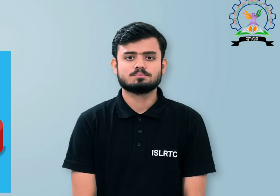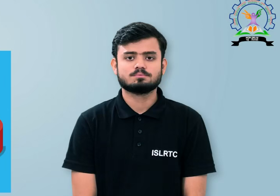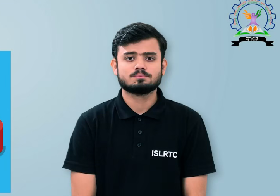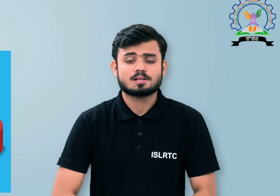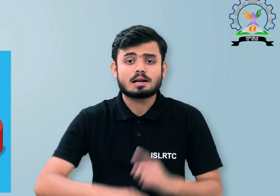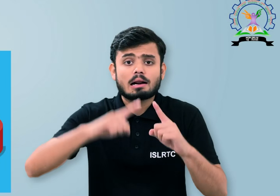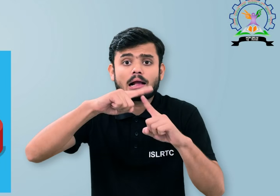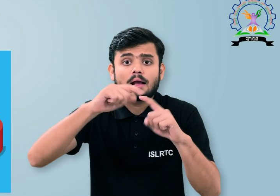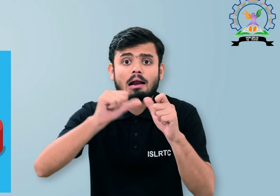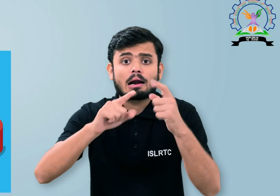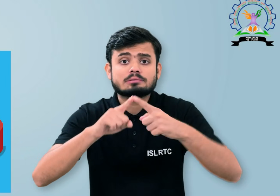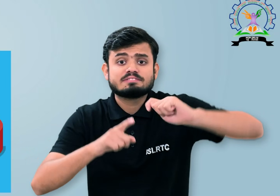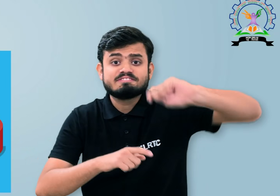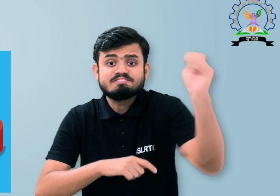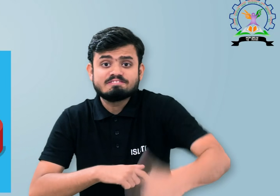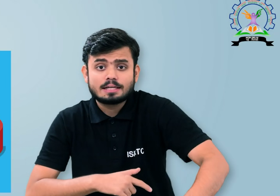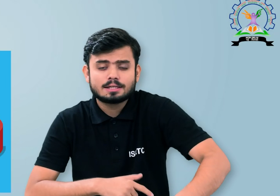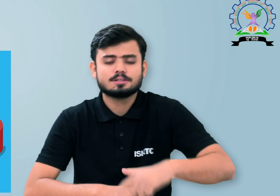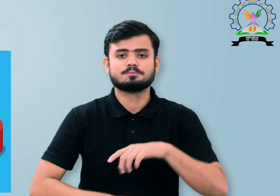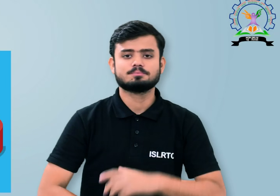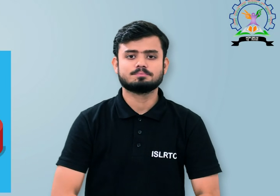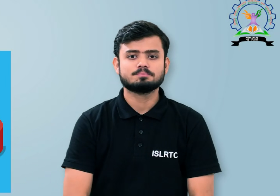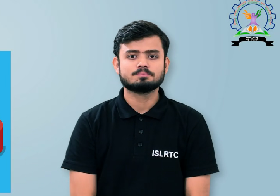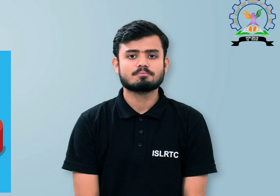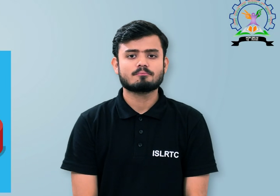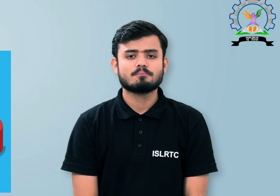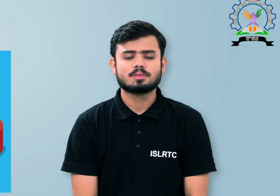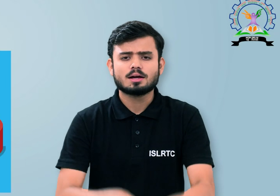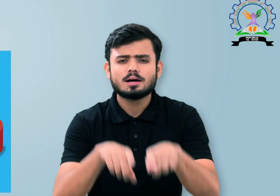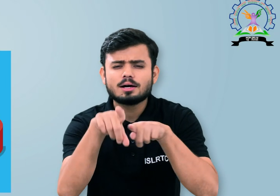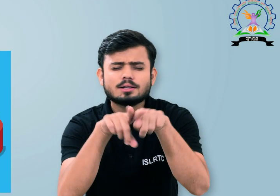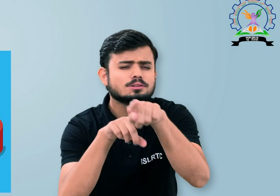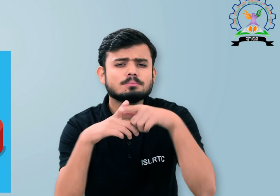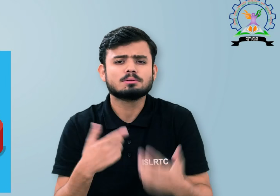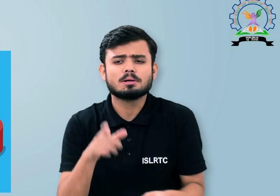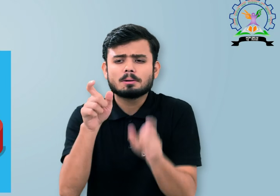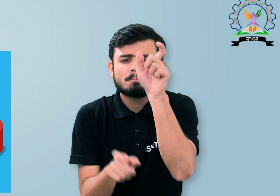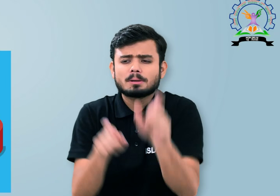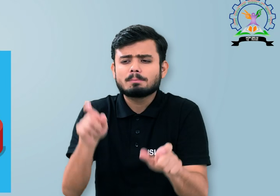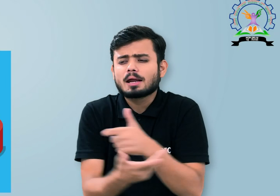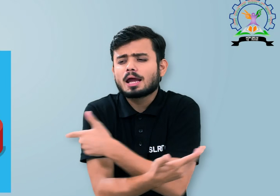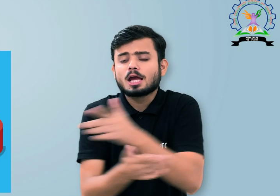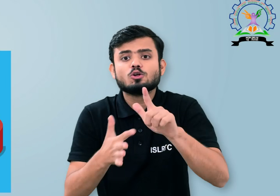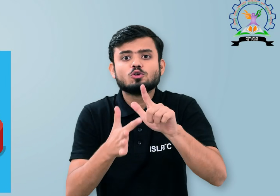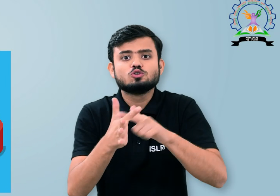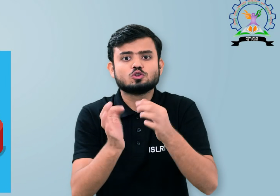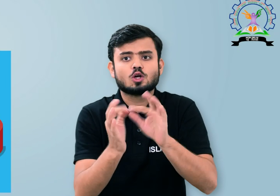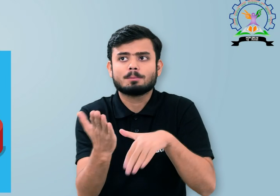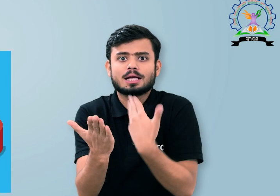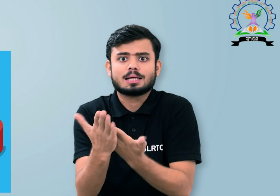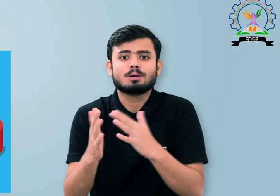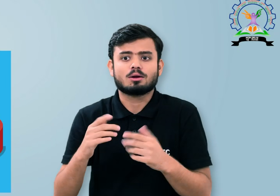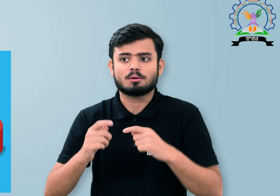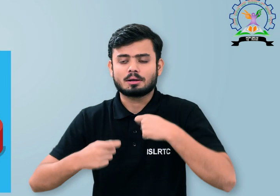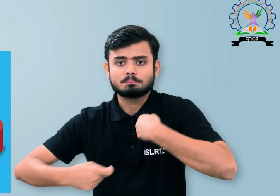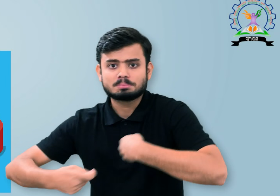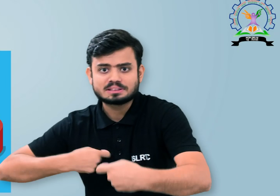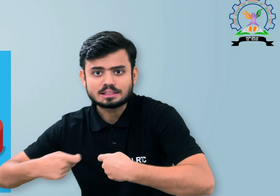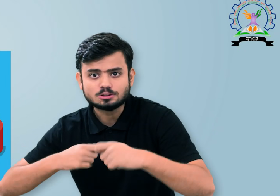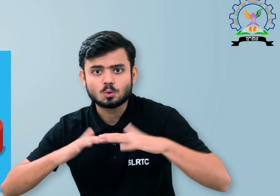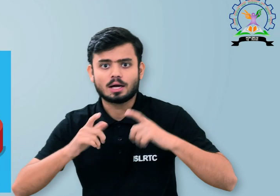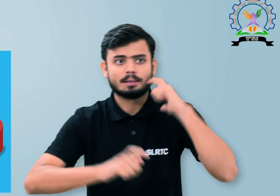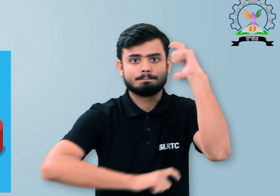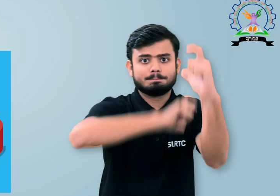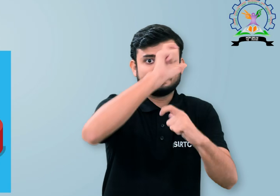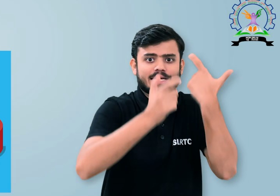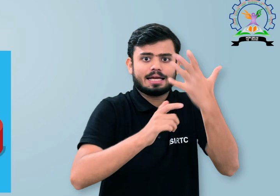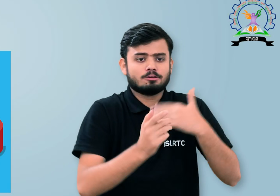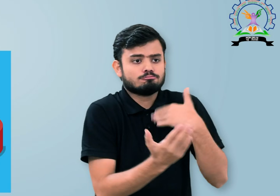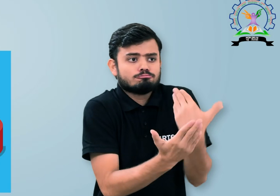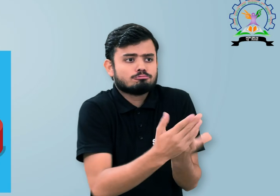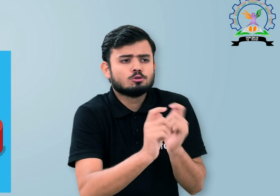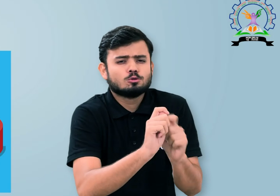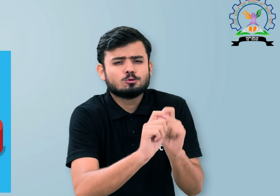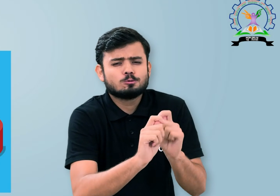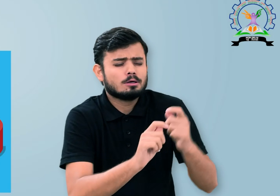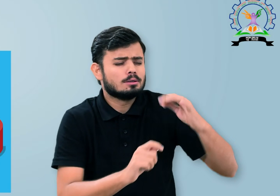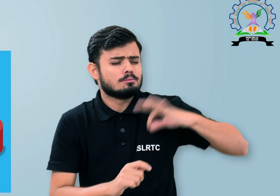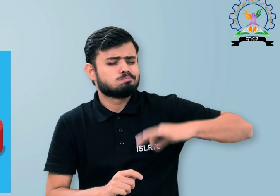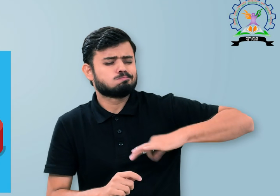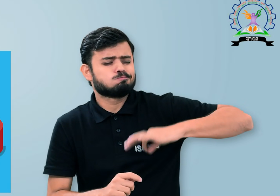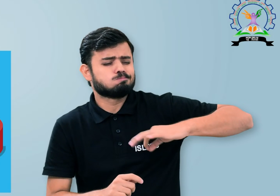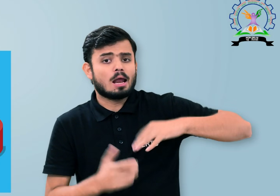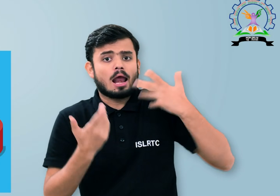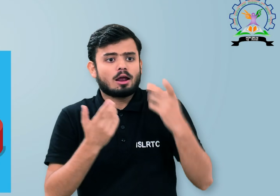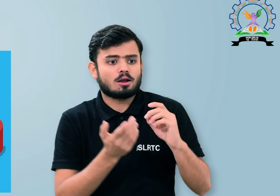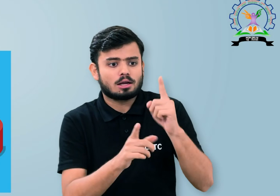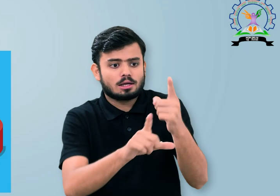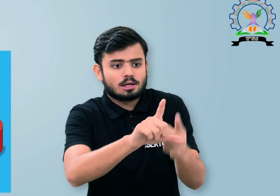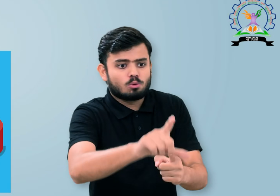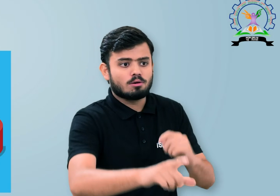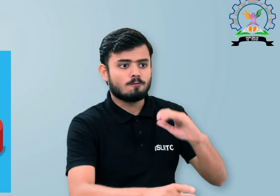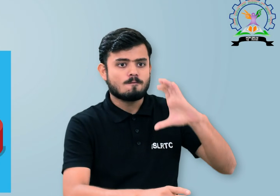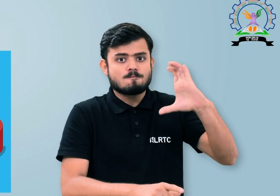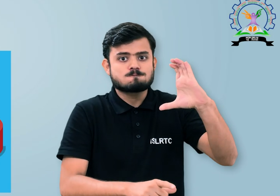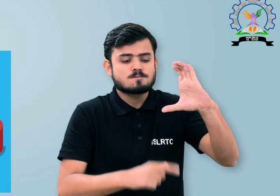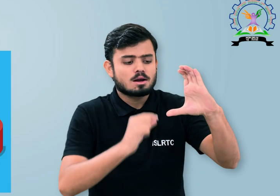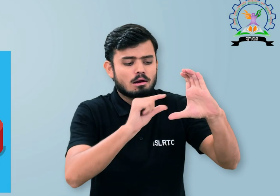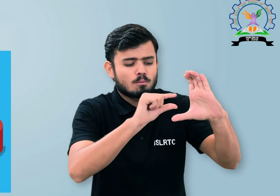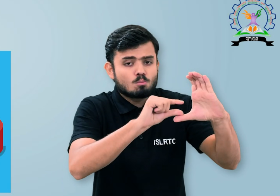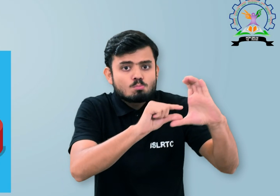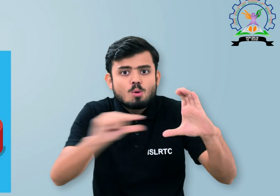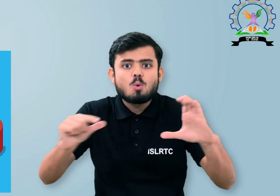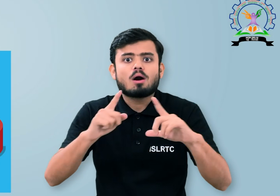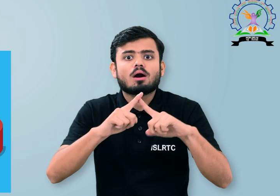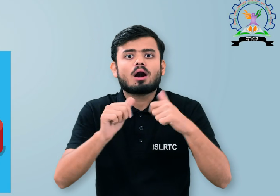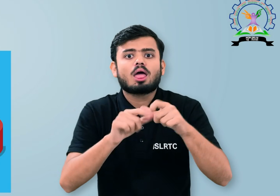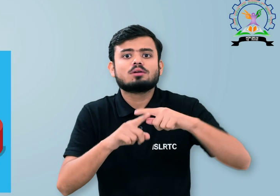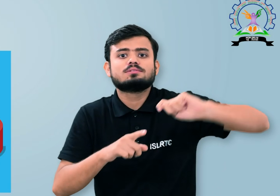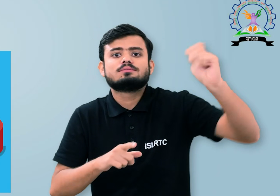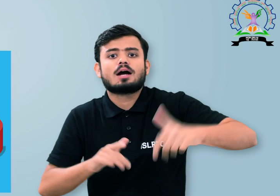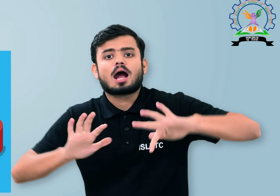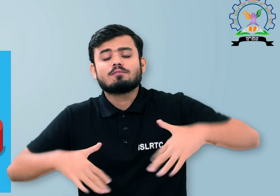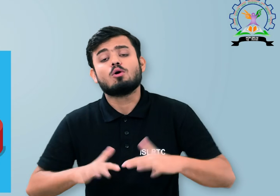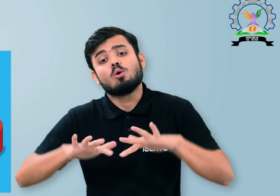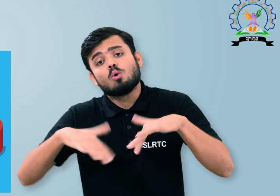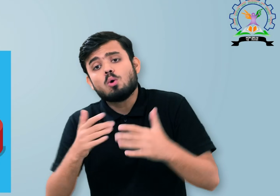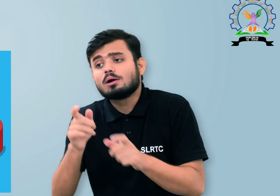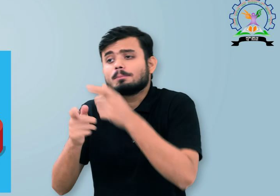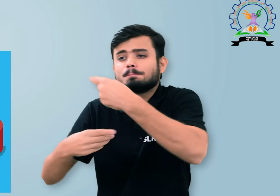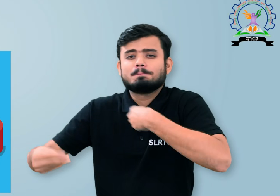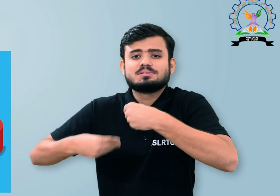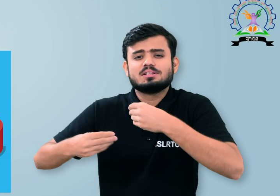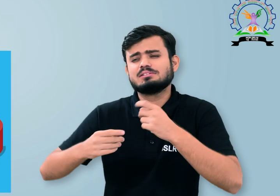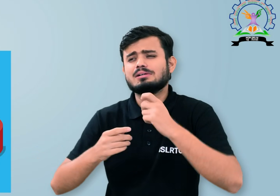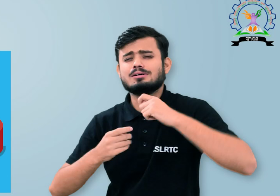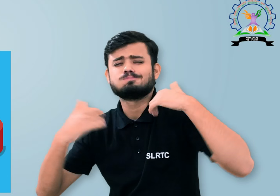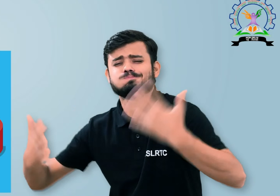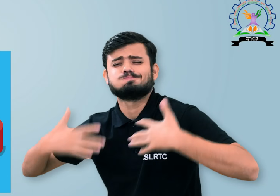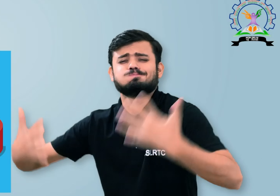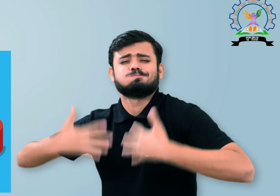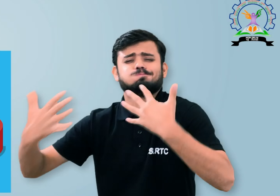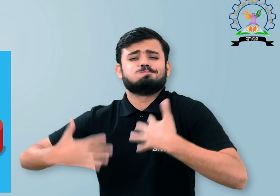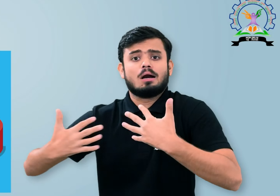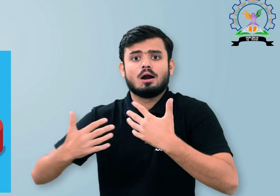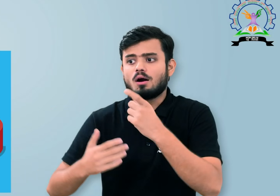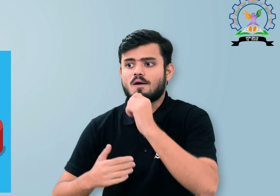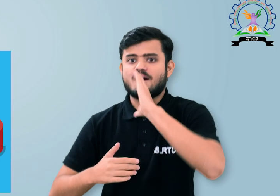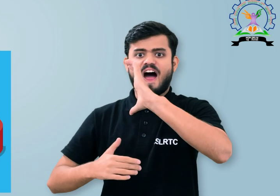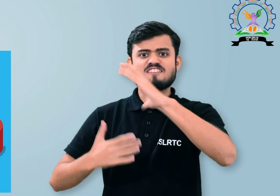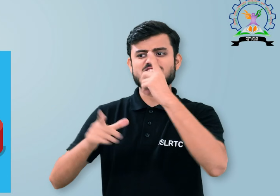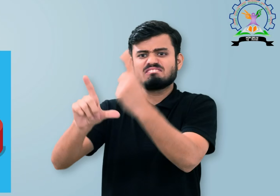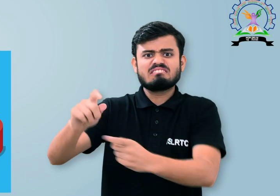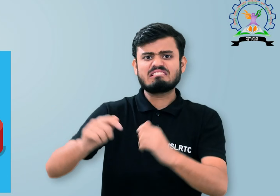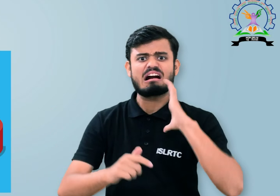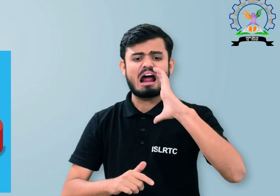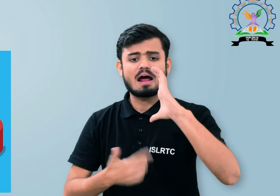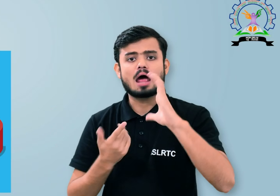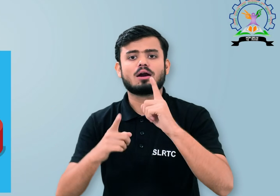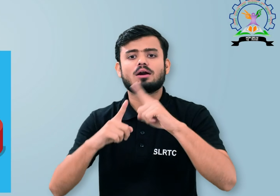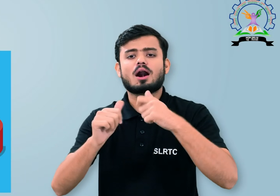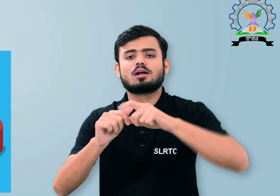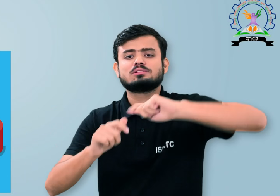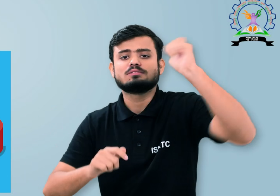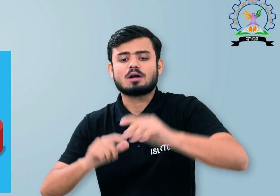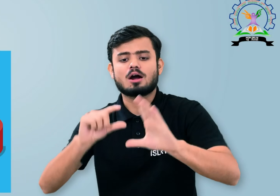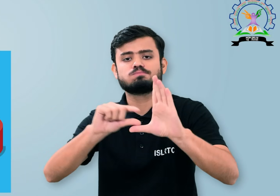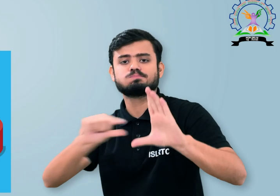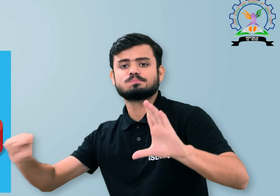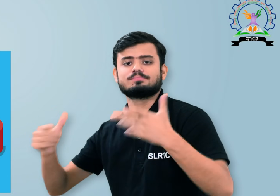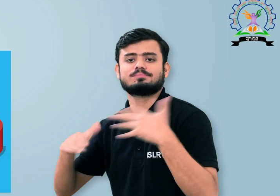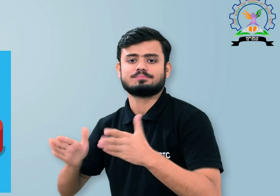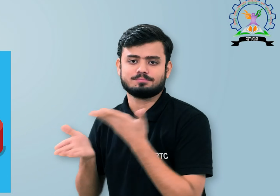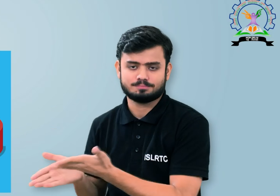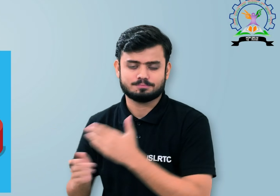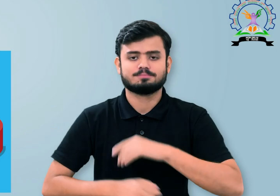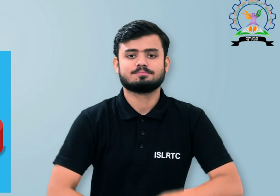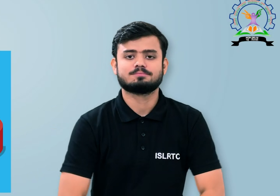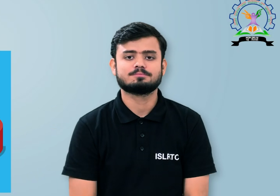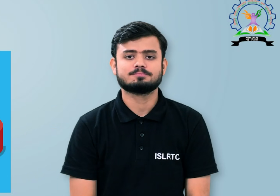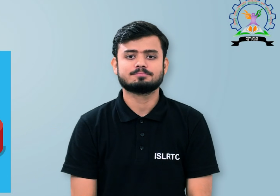Taxation The levying of tax.